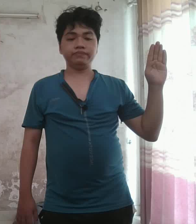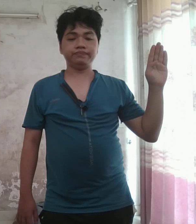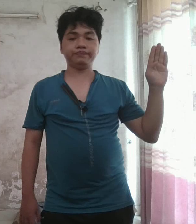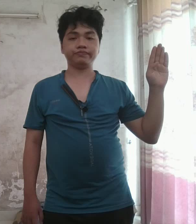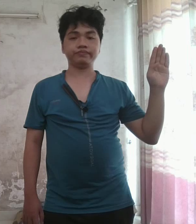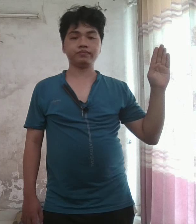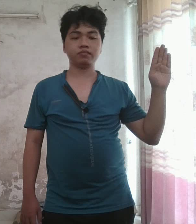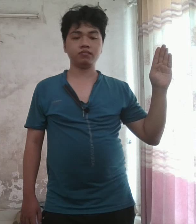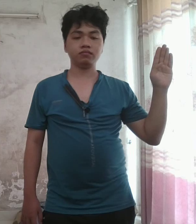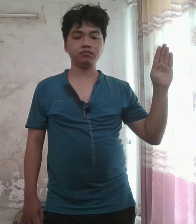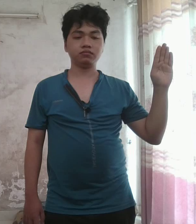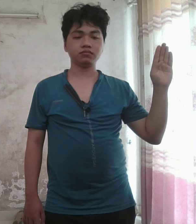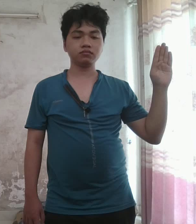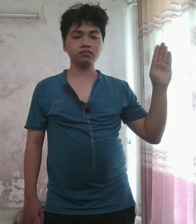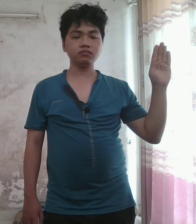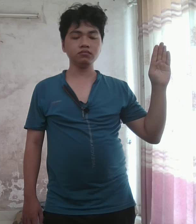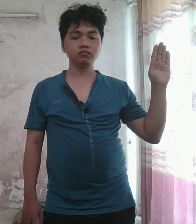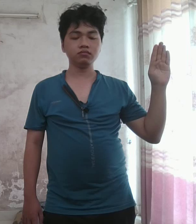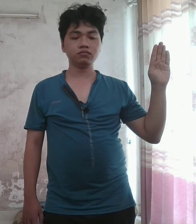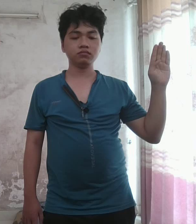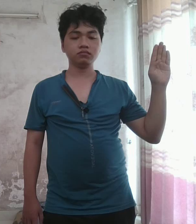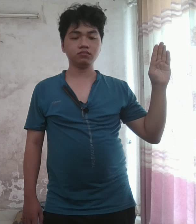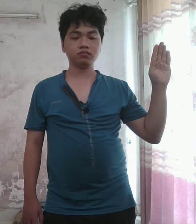b